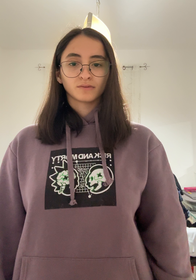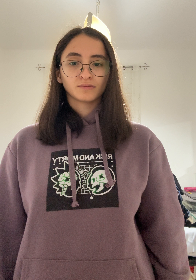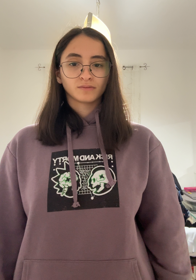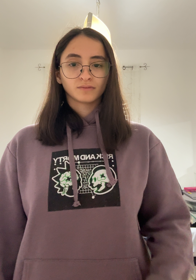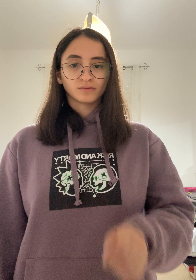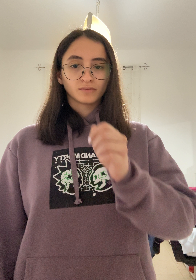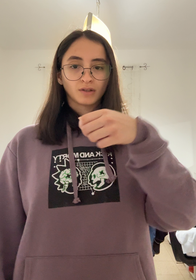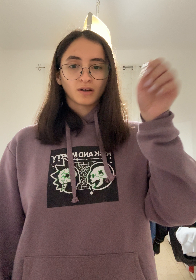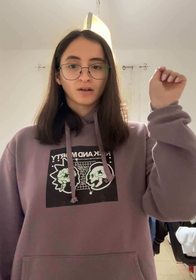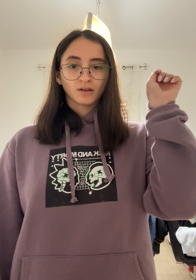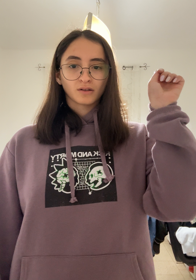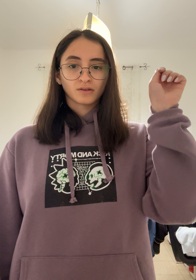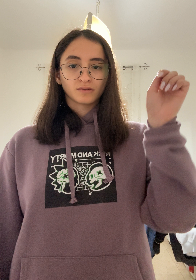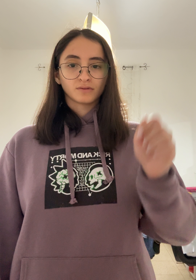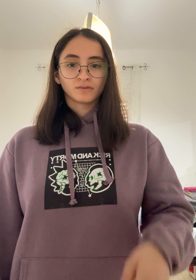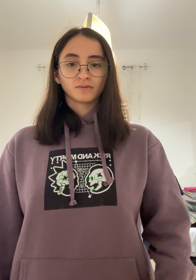יקר